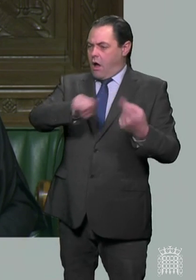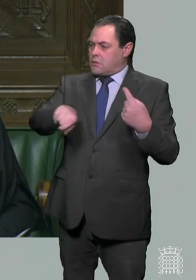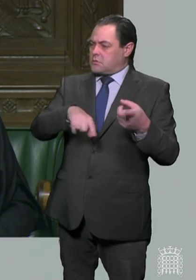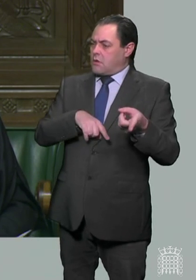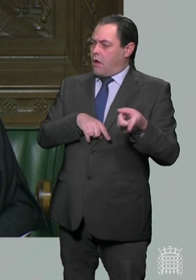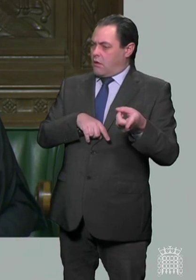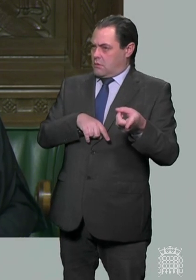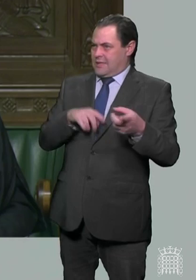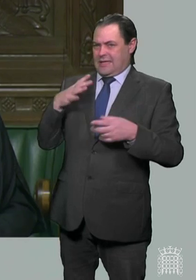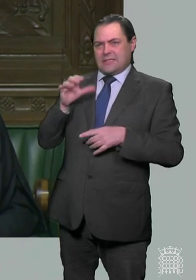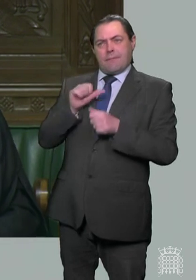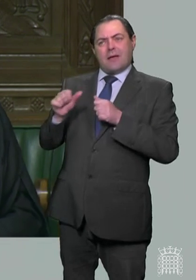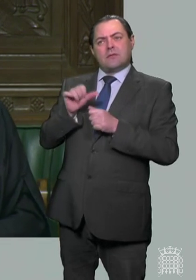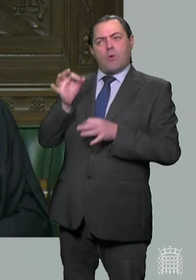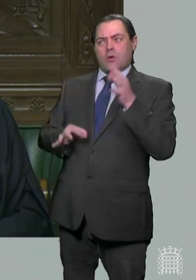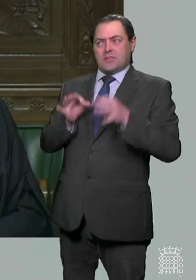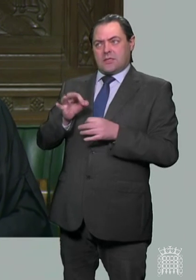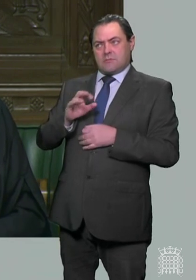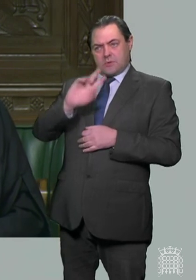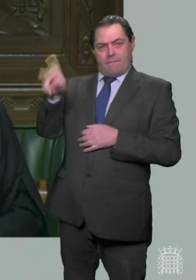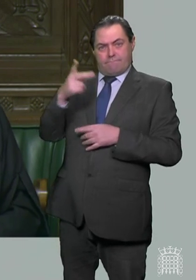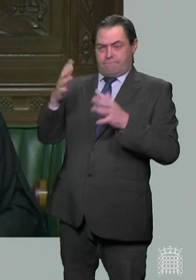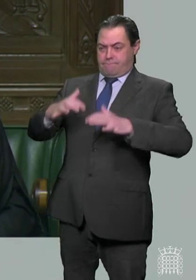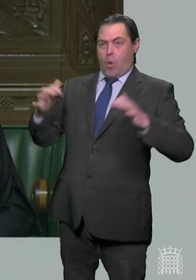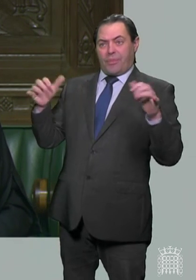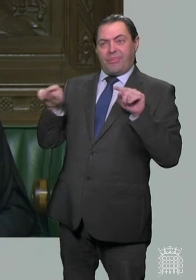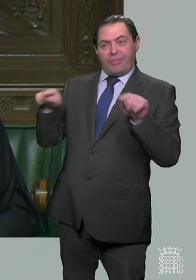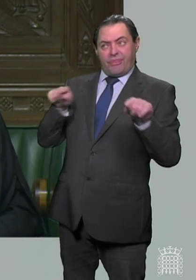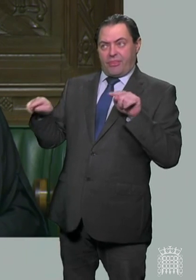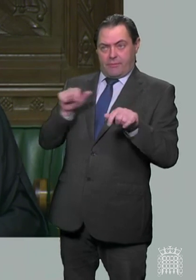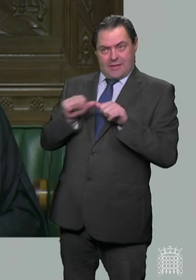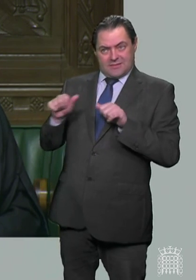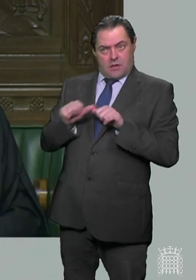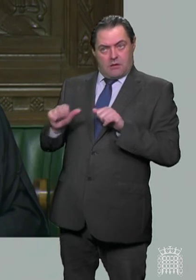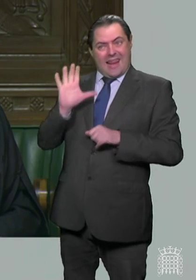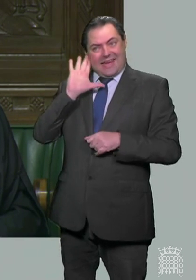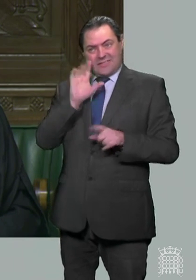We want better politics. I expect better politics from both sides.